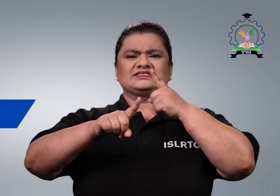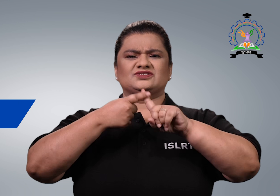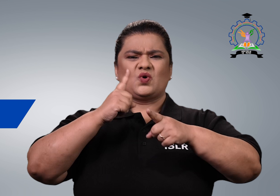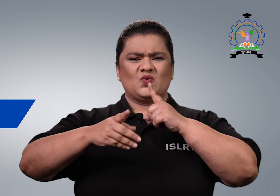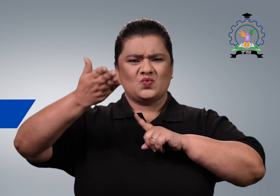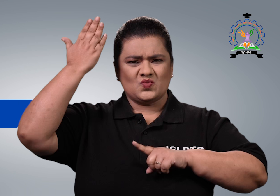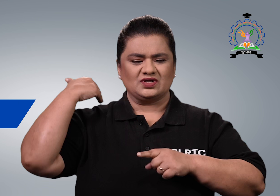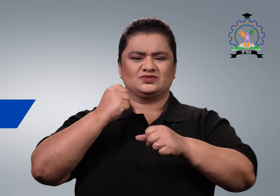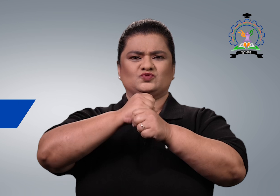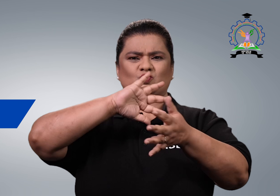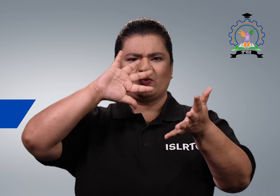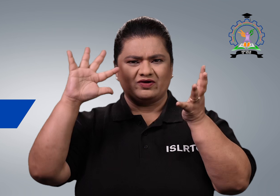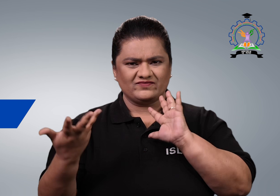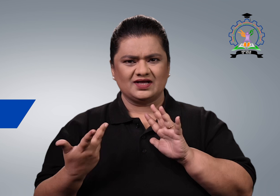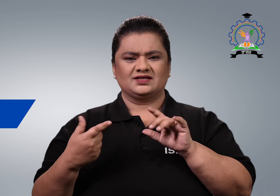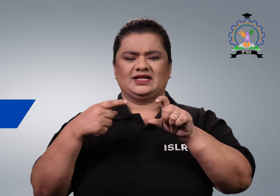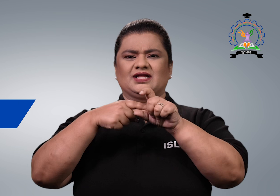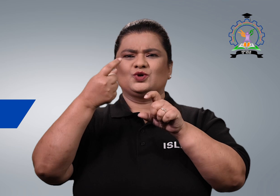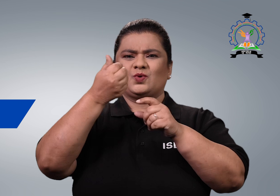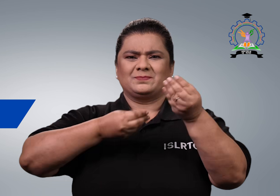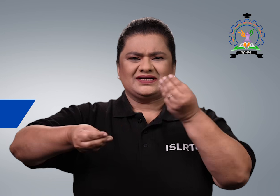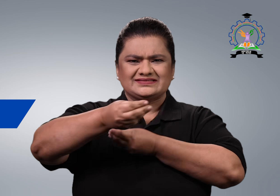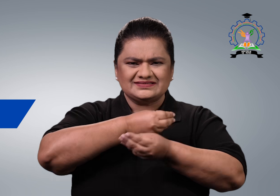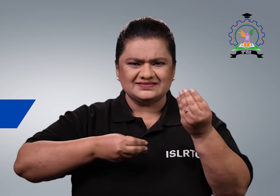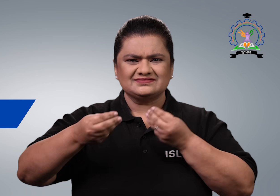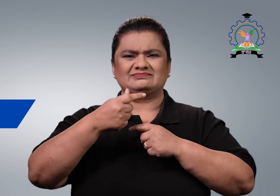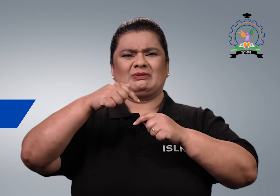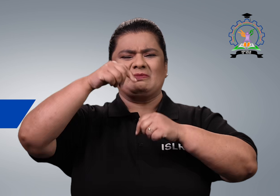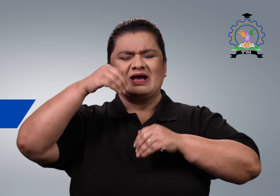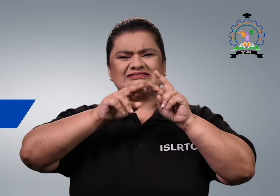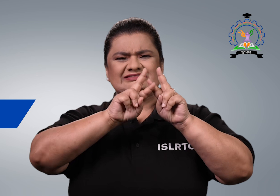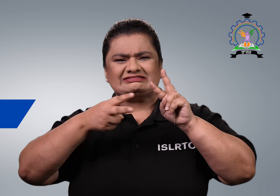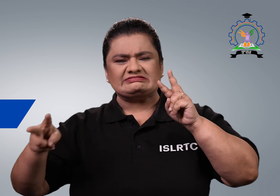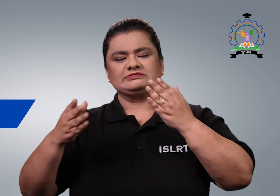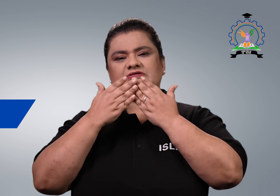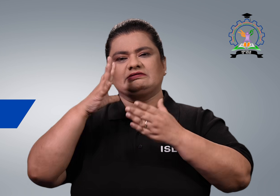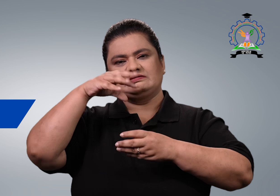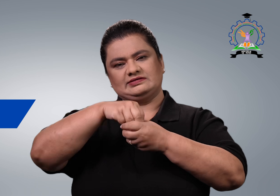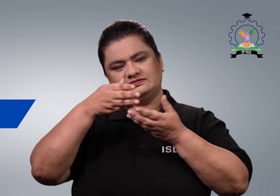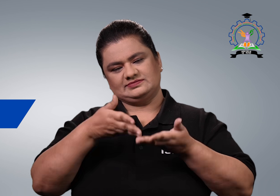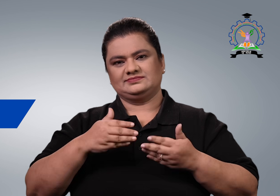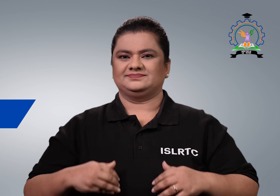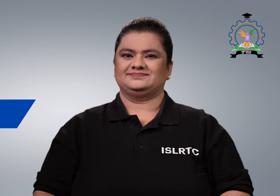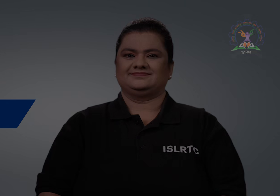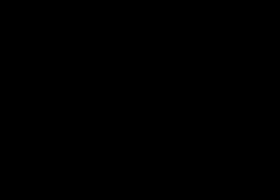Social Studies includes topics such as history, geography, economics, politics, etc.